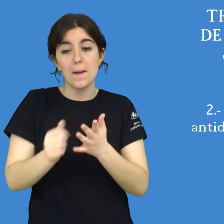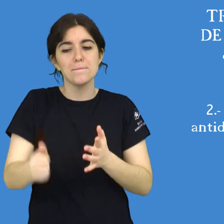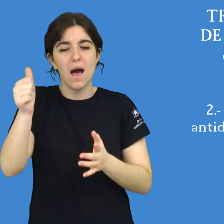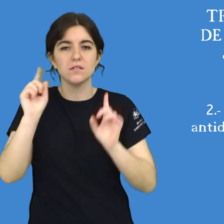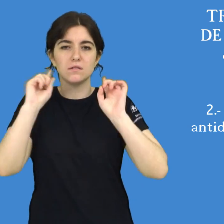más cantidad